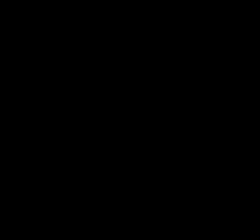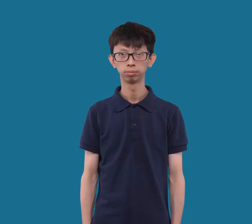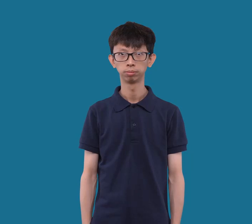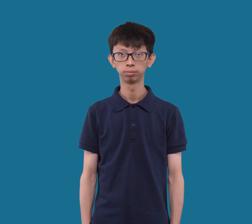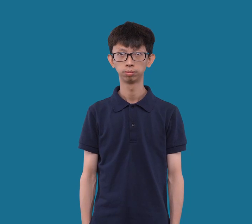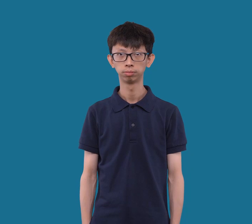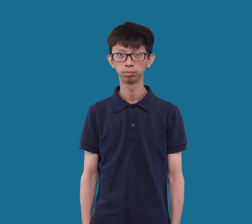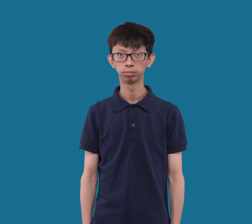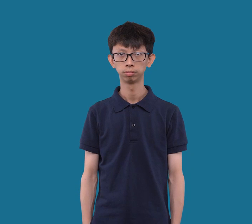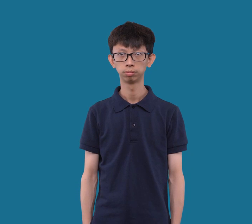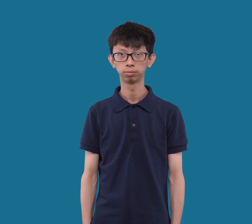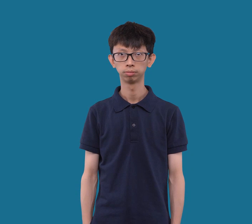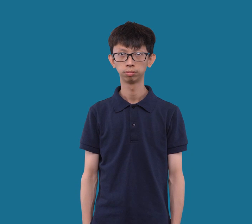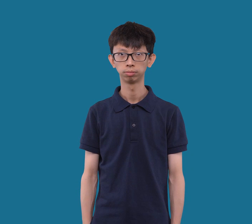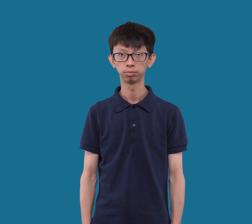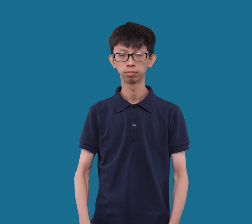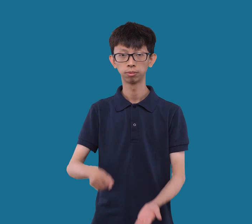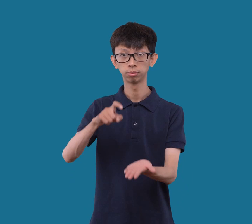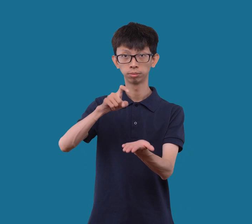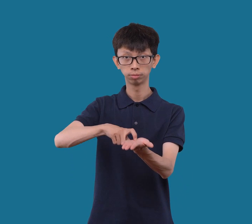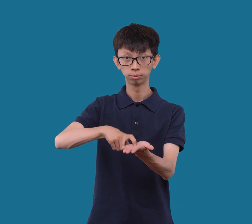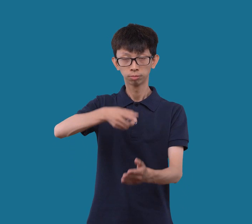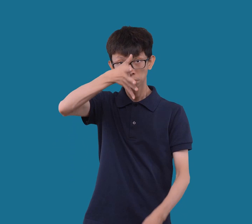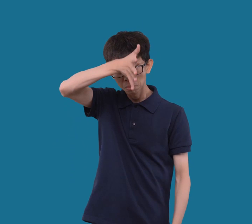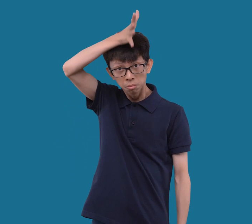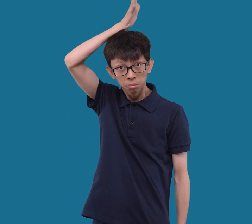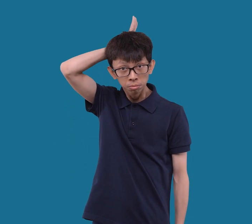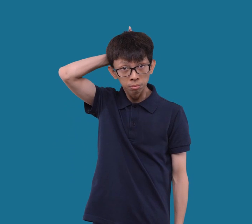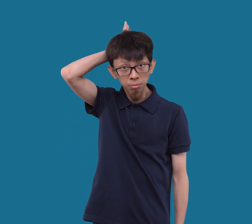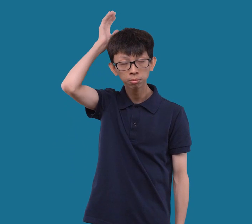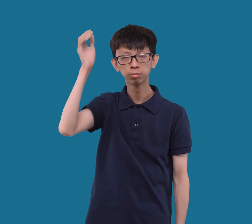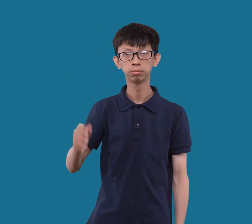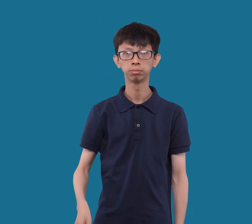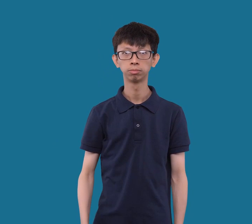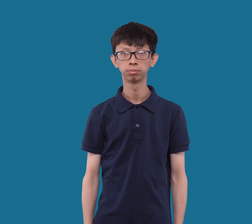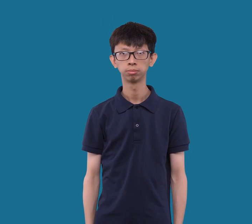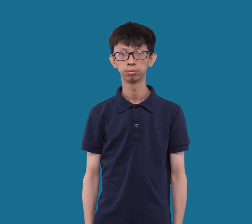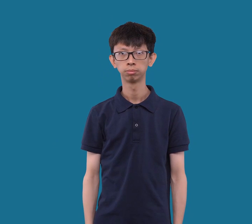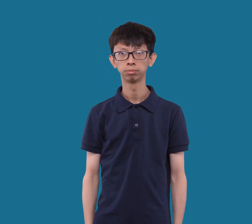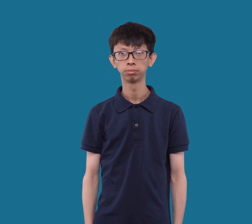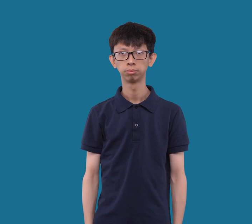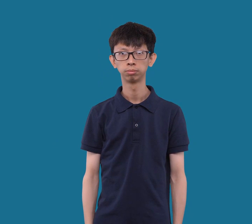gà rừng